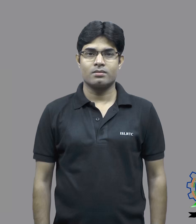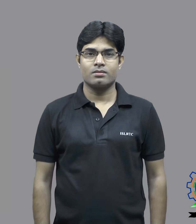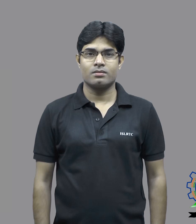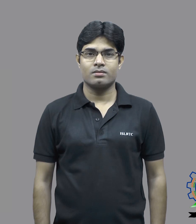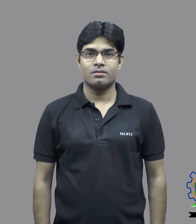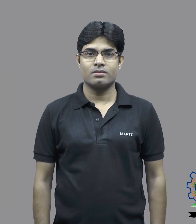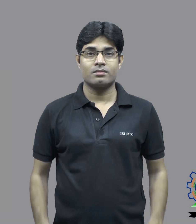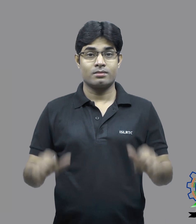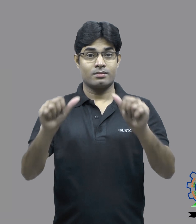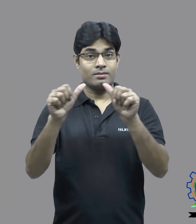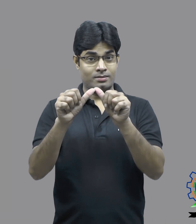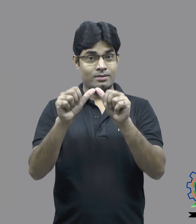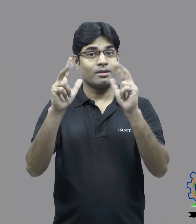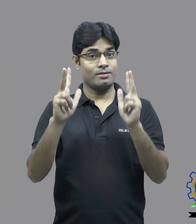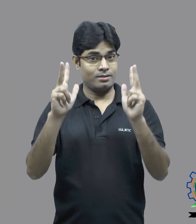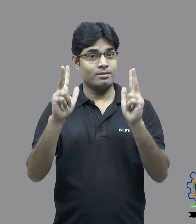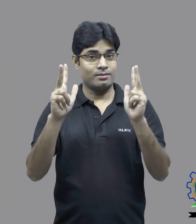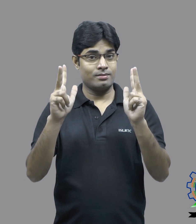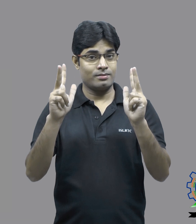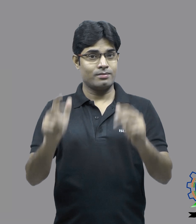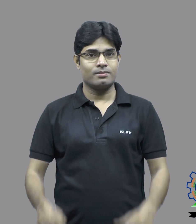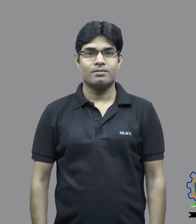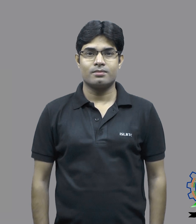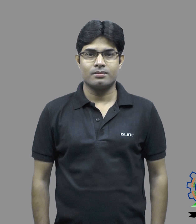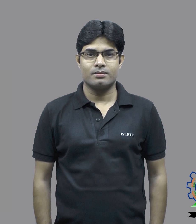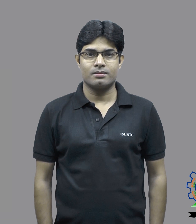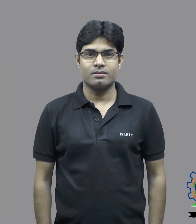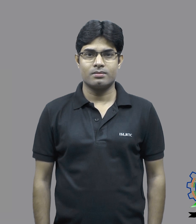Agra